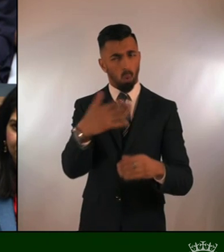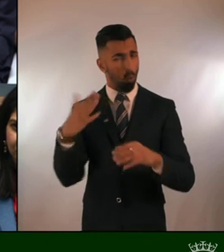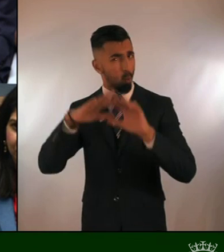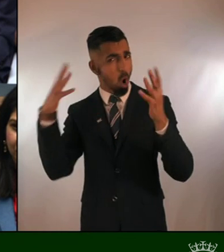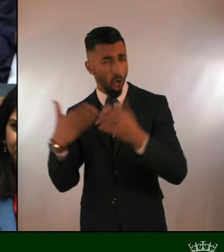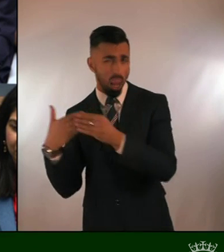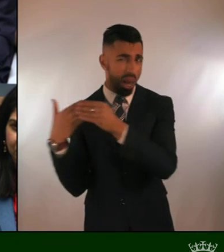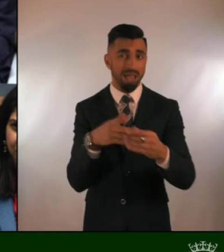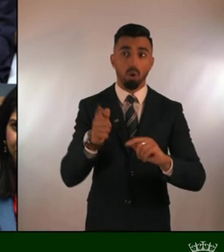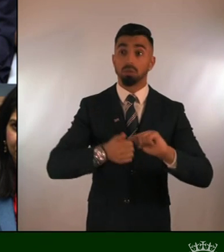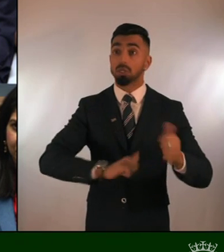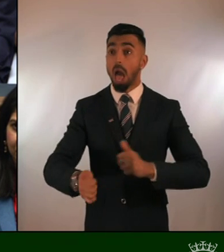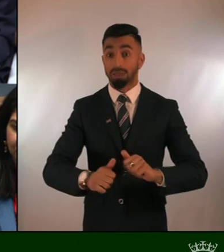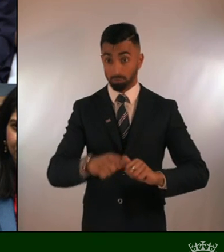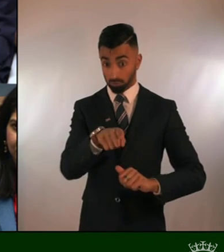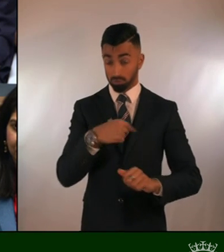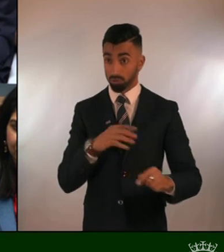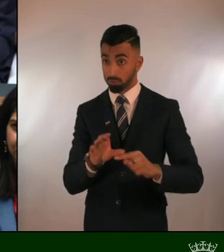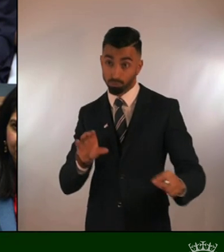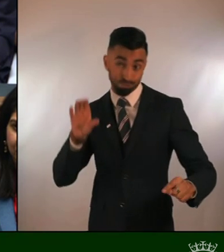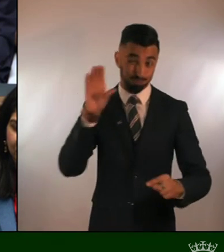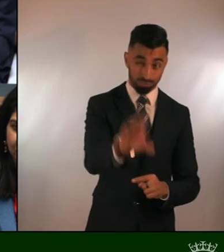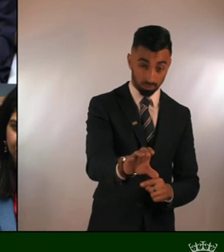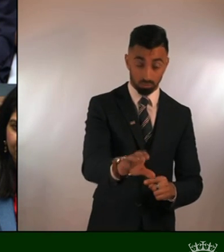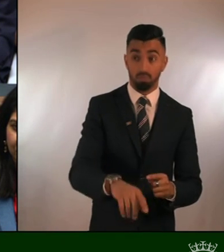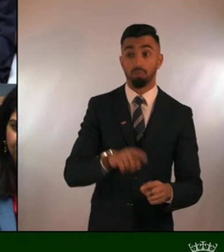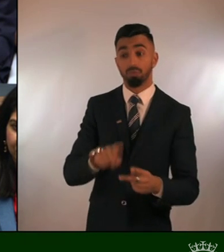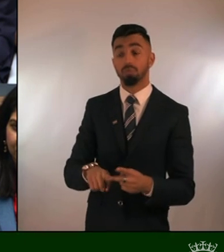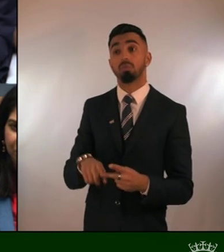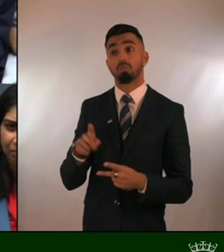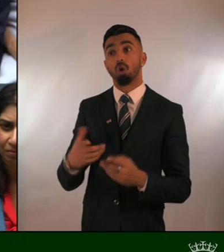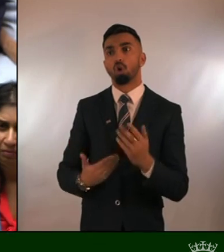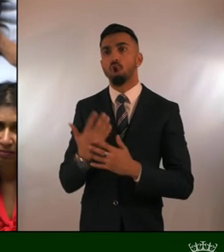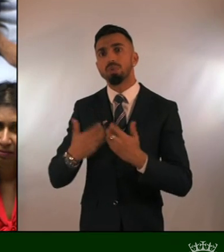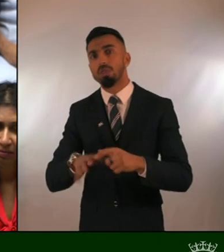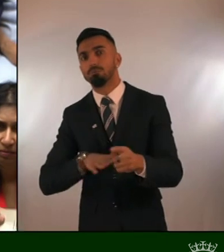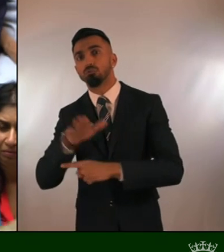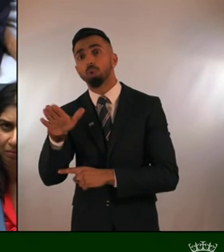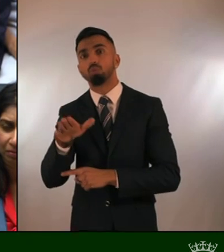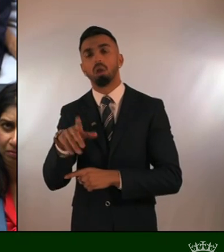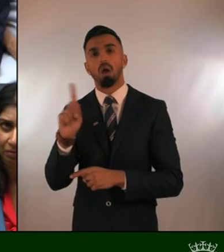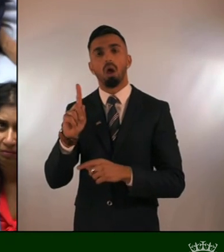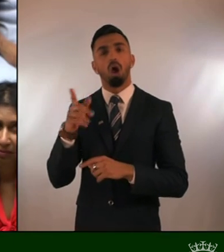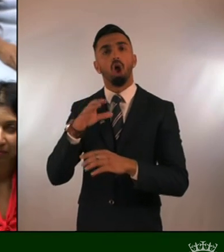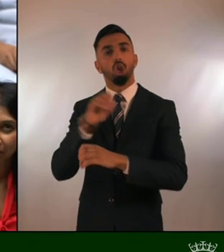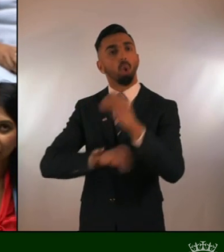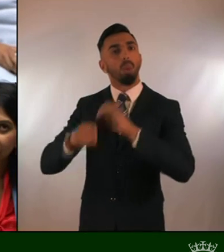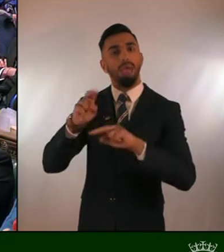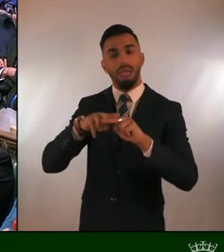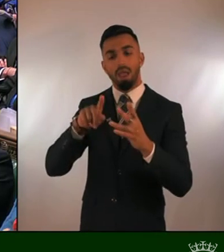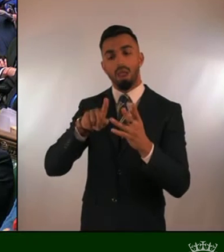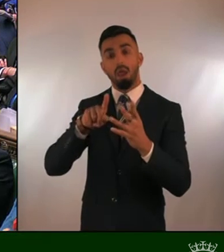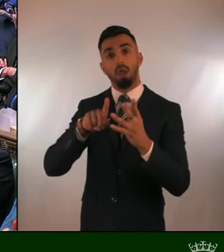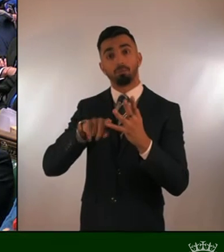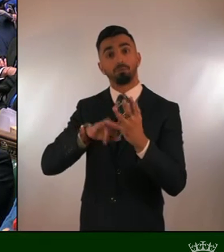To secure our leadership in the technologies of the future, I am investing over £900 million in nuclear fusion, space and electric vehicles.